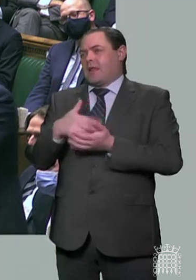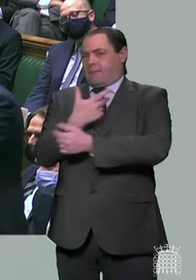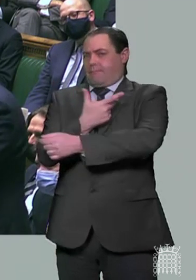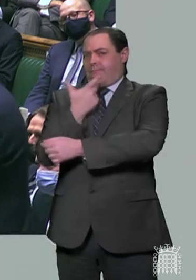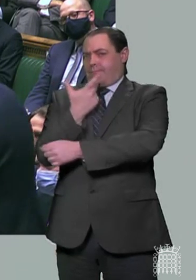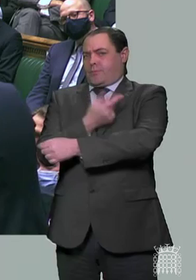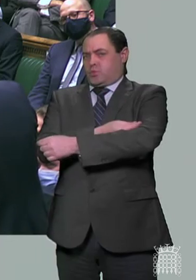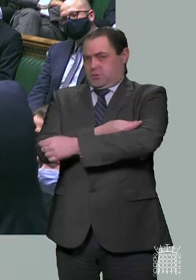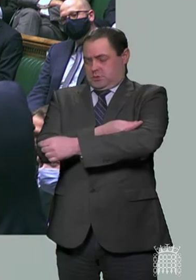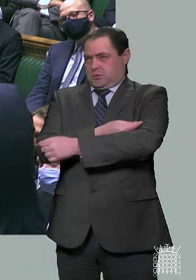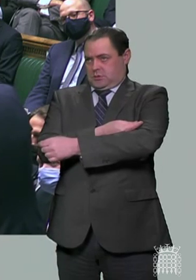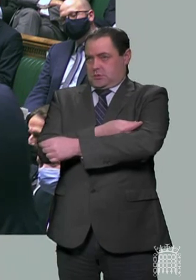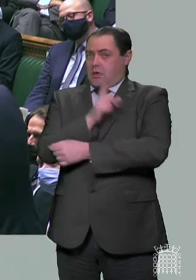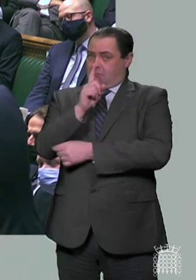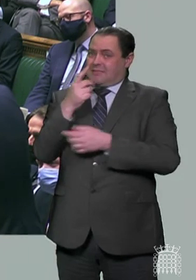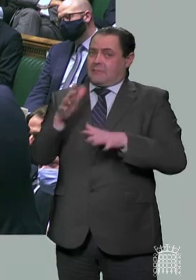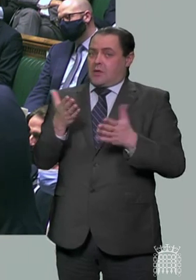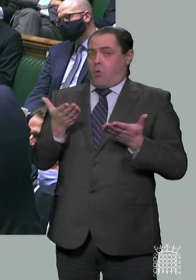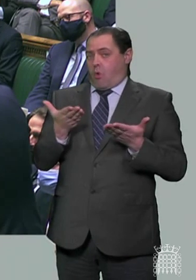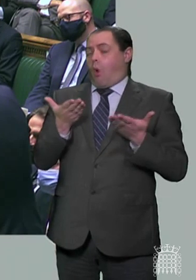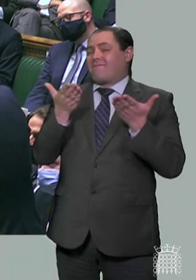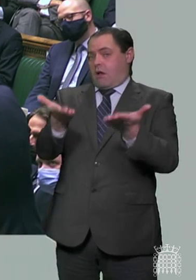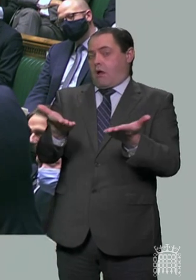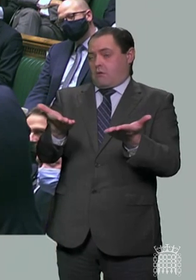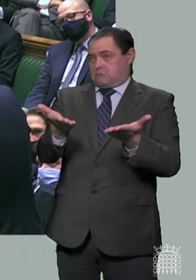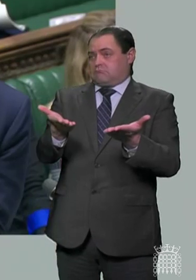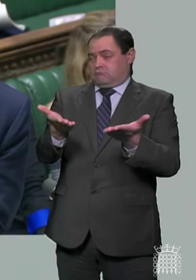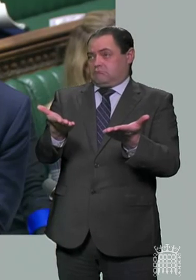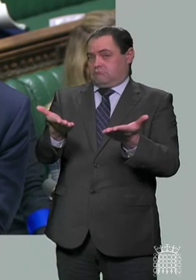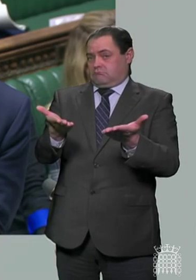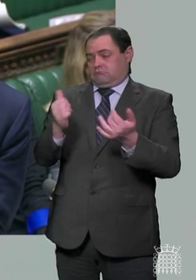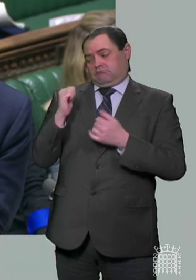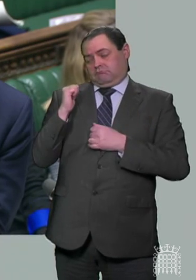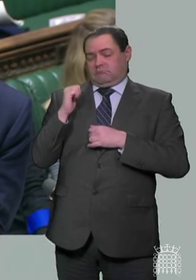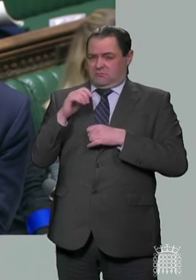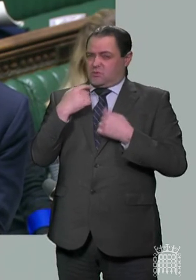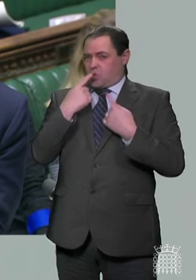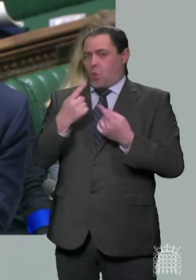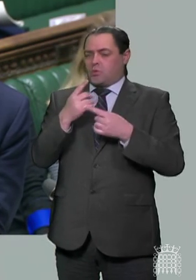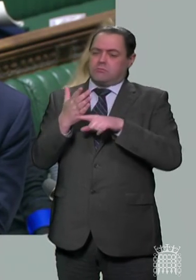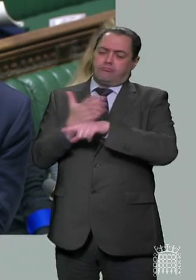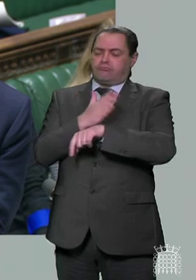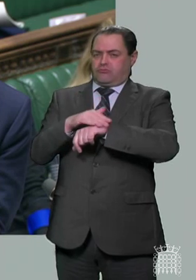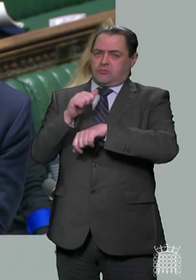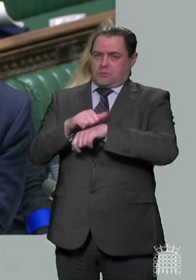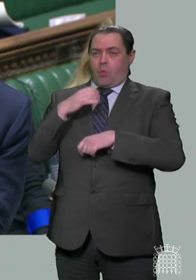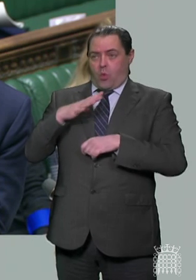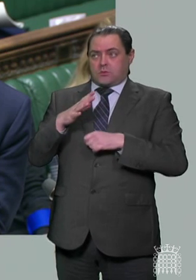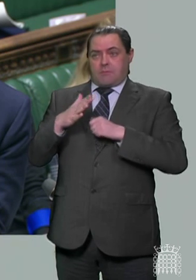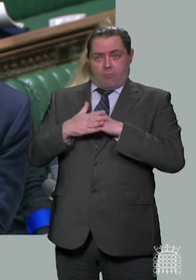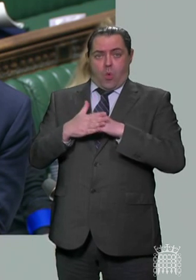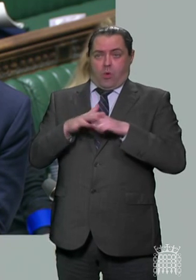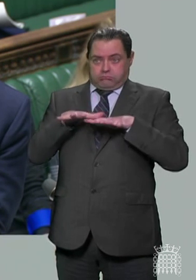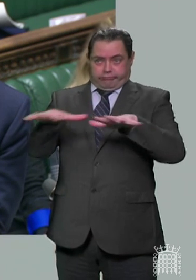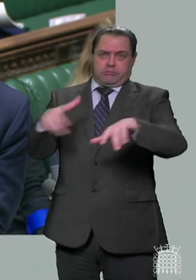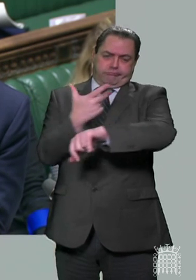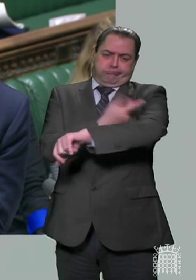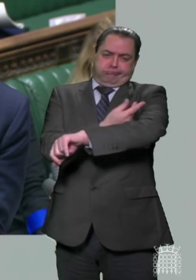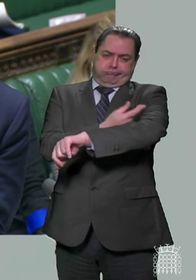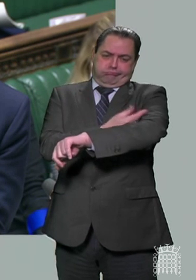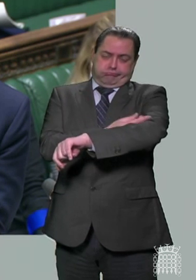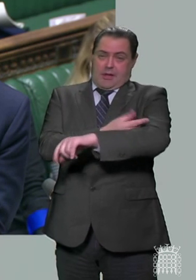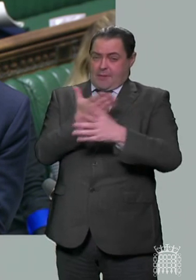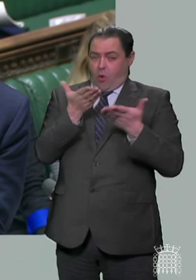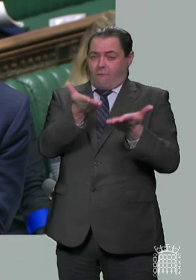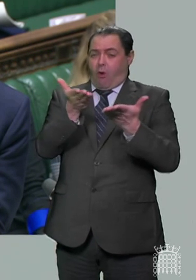As I said to the House before Christmas, our plan was to double the speed of the booster roll-out, which we did.